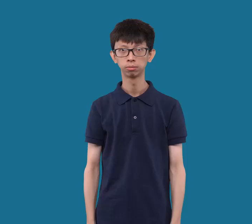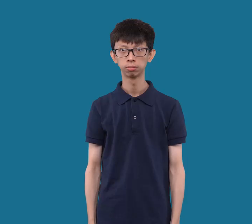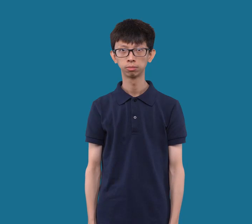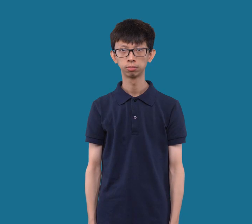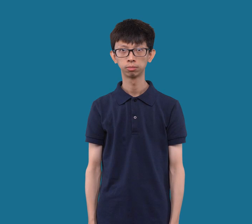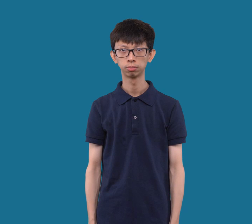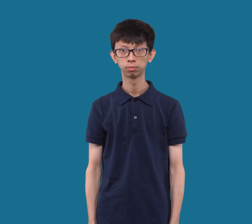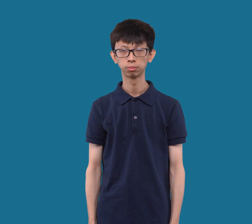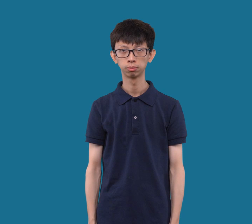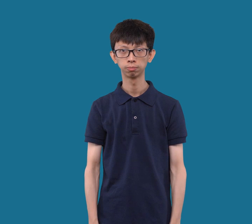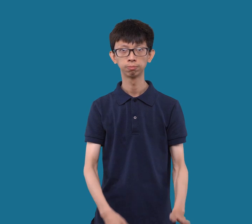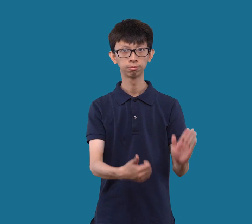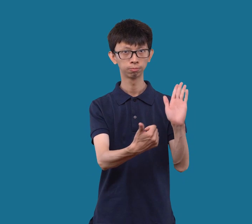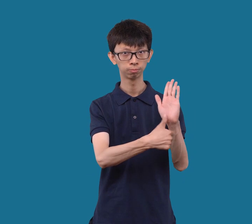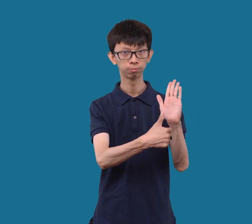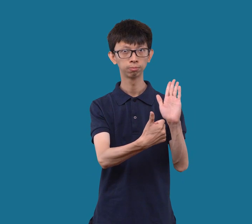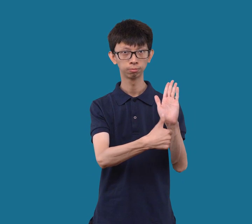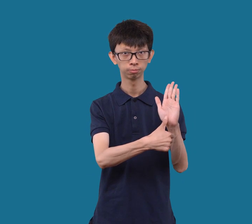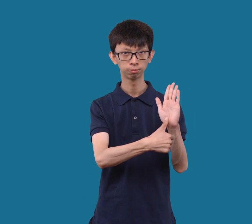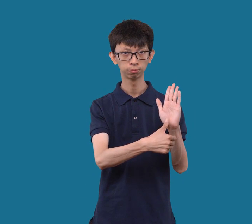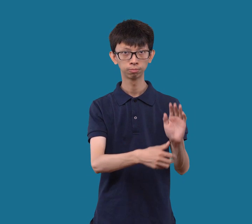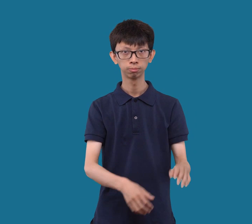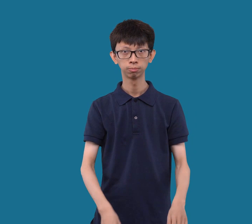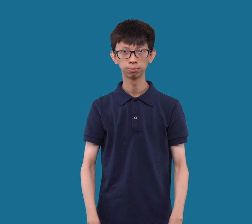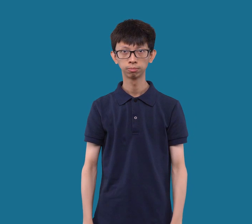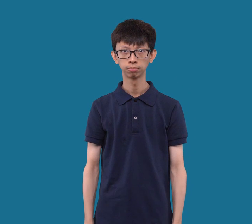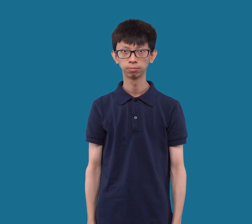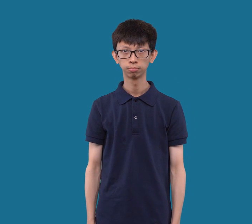chứng cớ